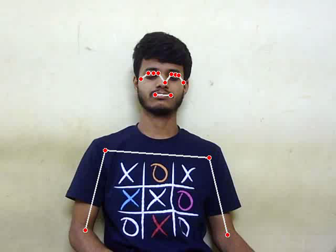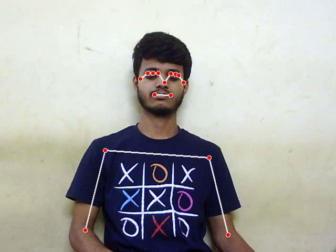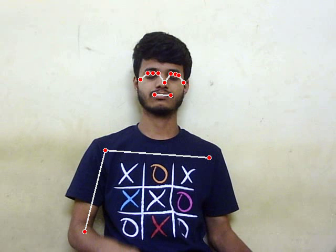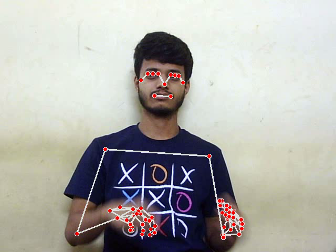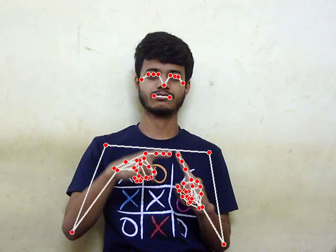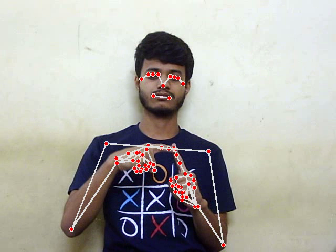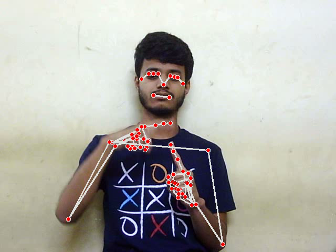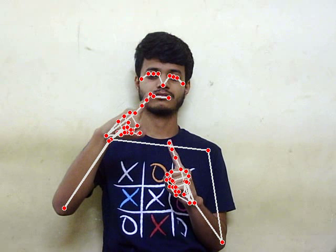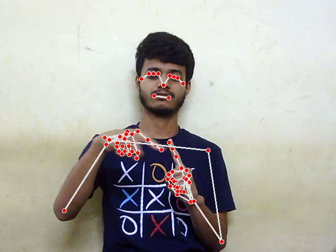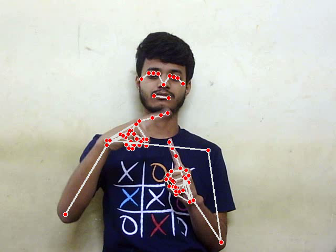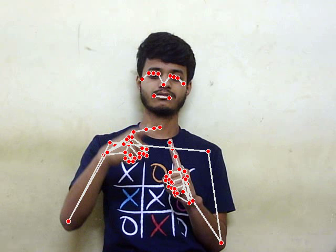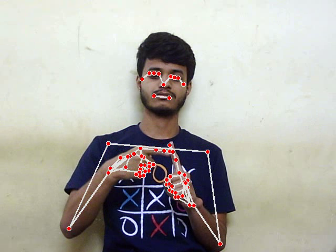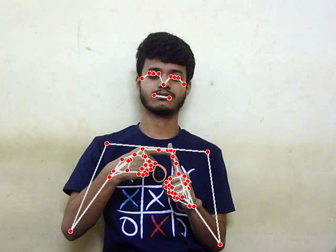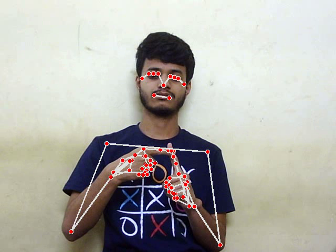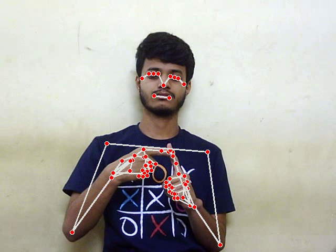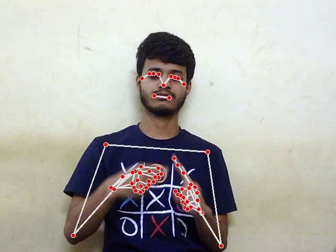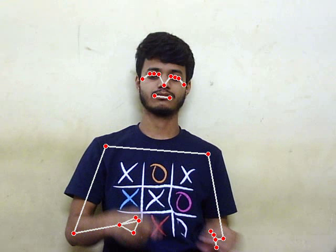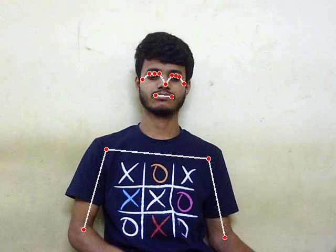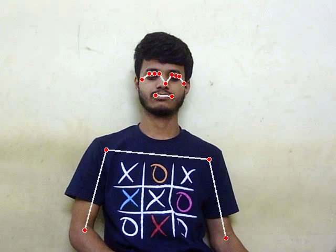when